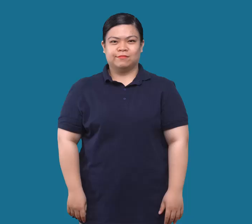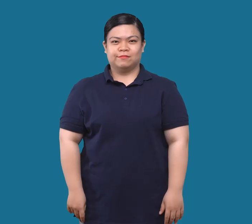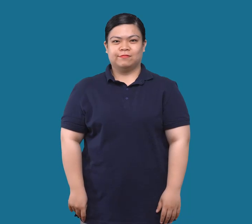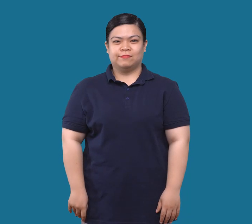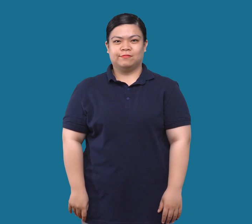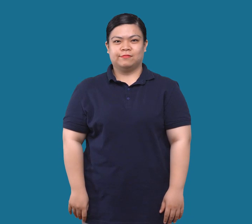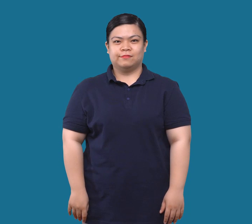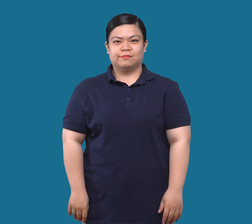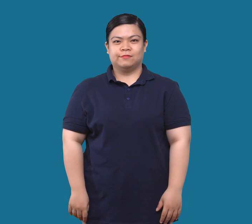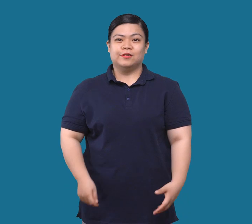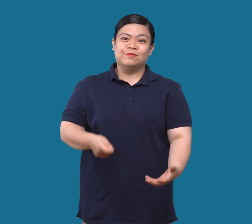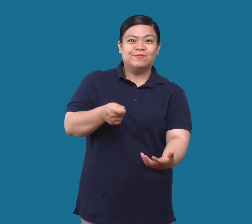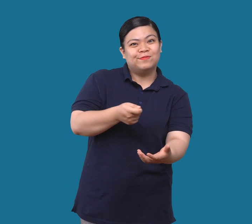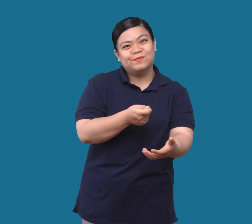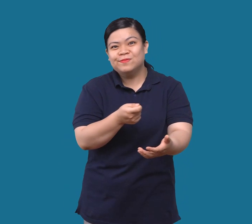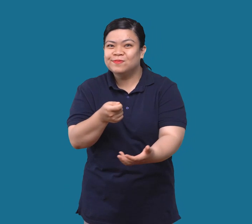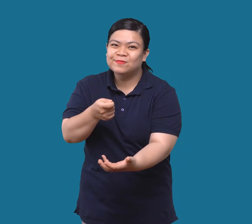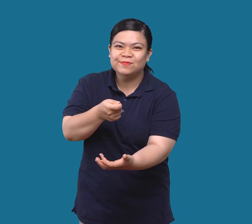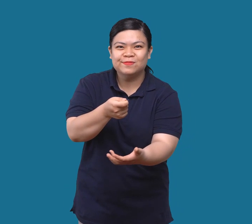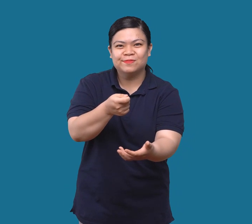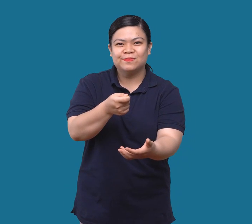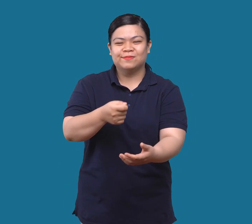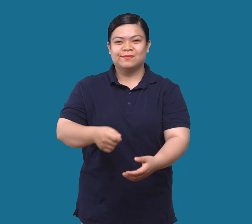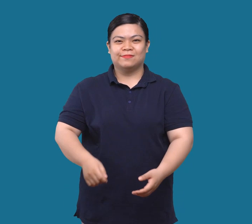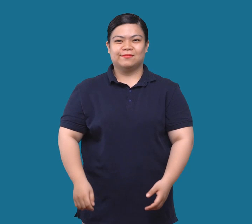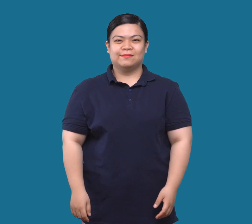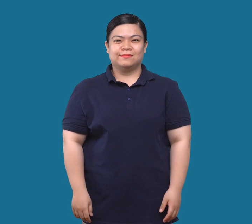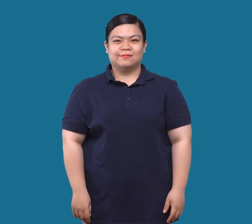rước đèn